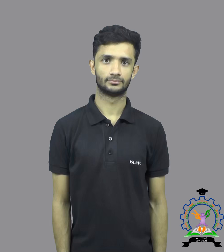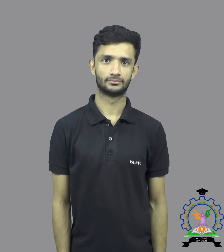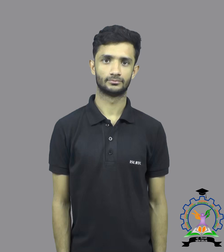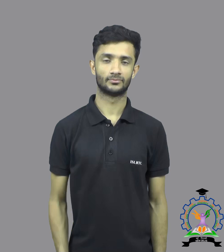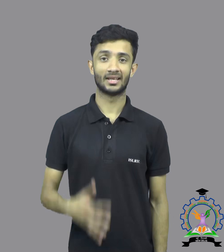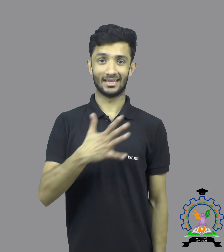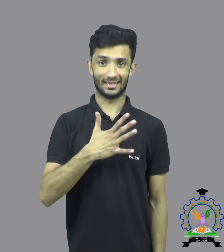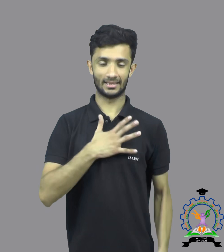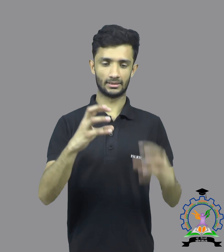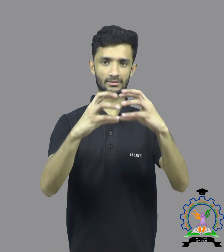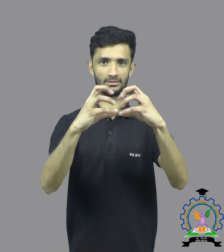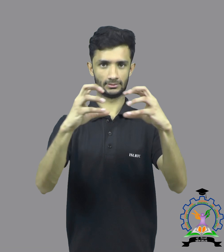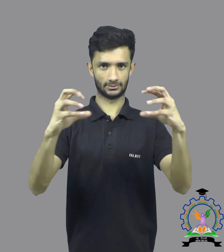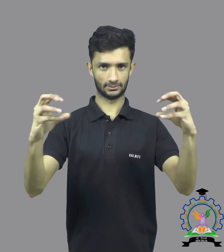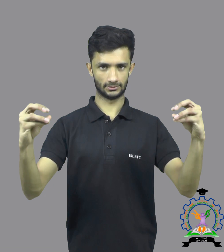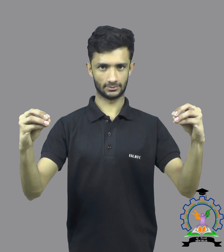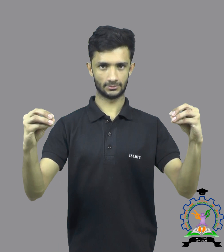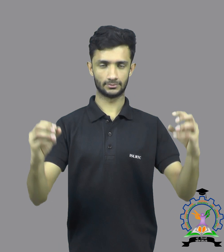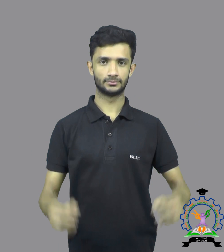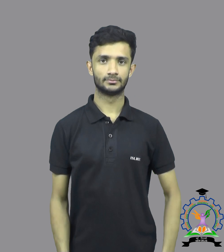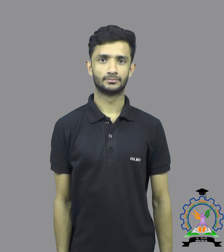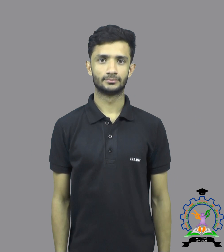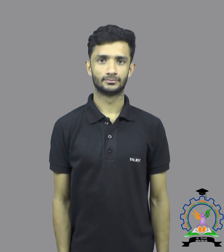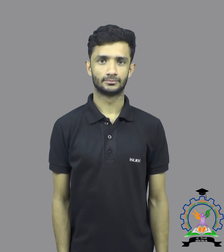Bitter gourd